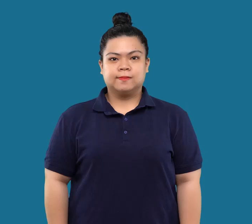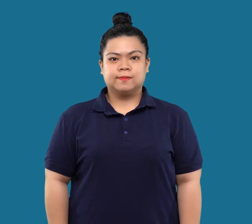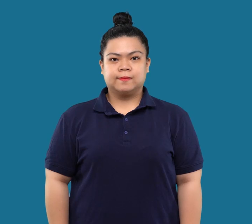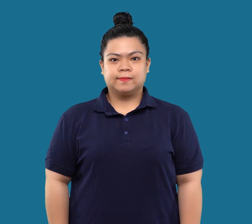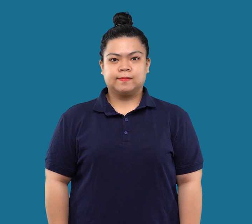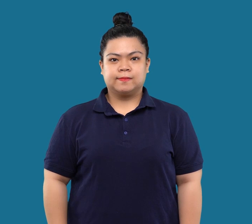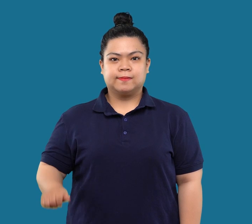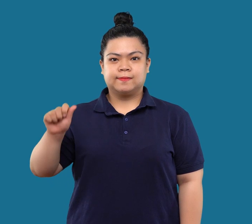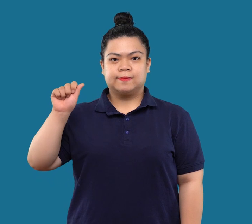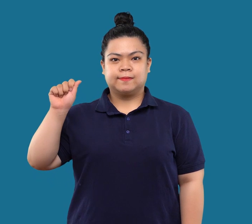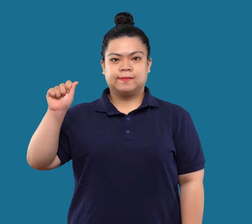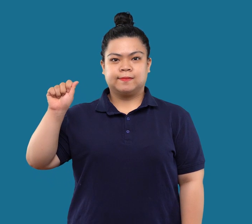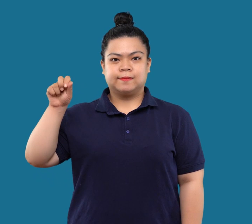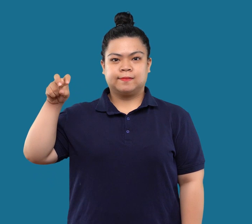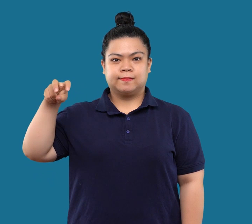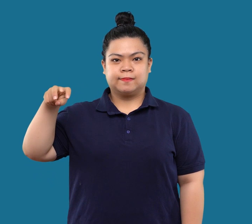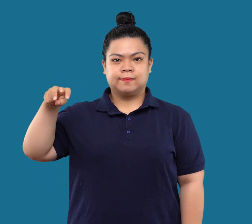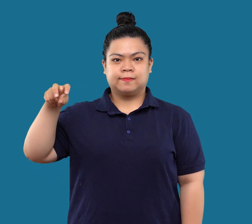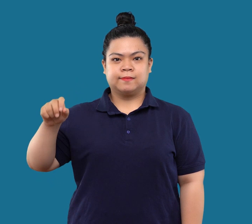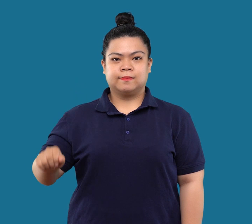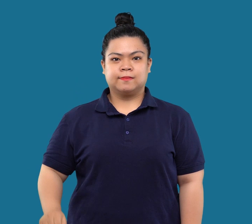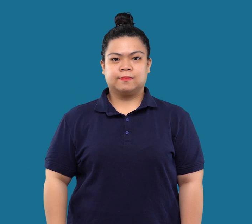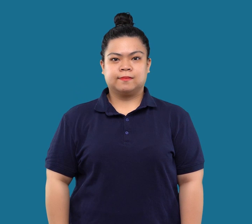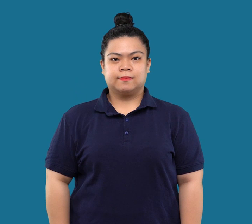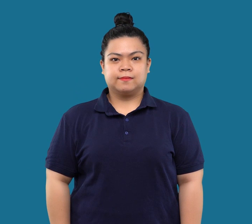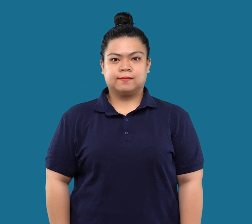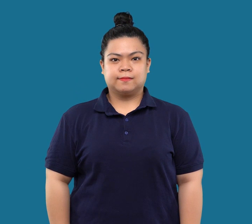â